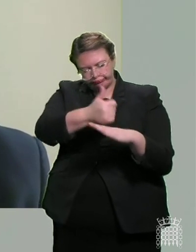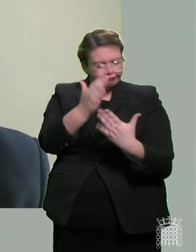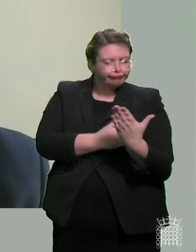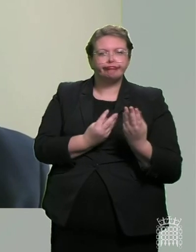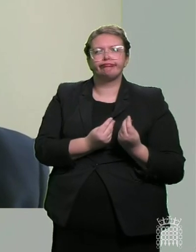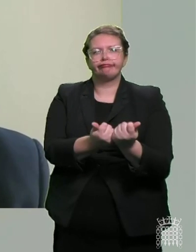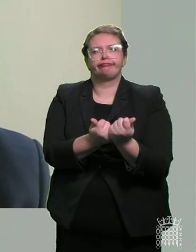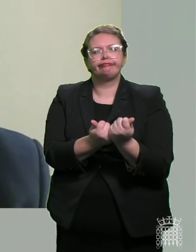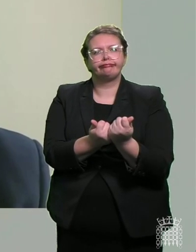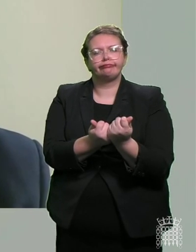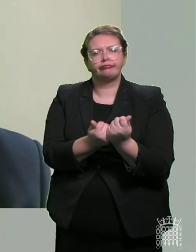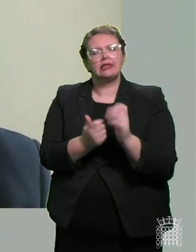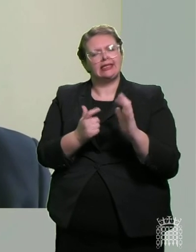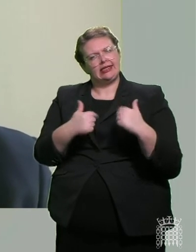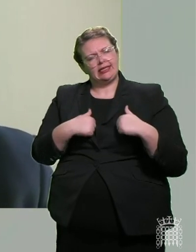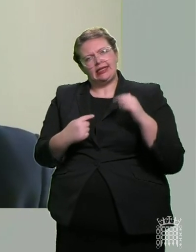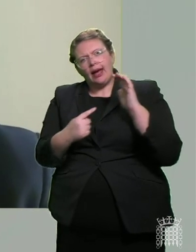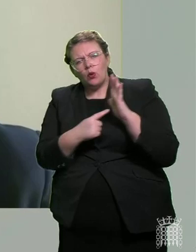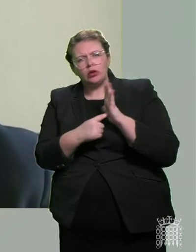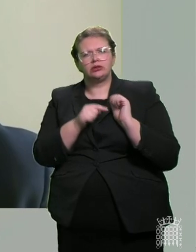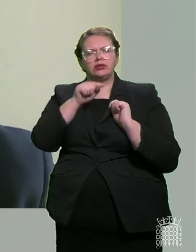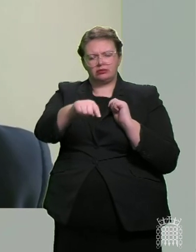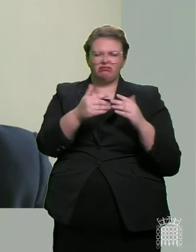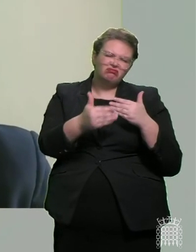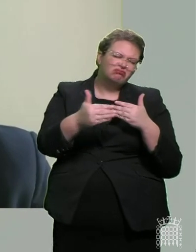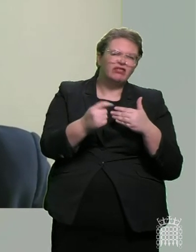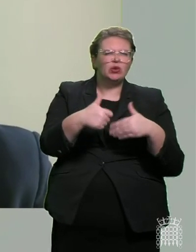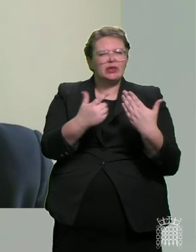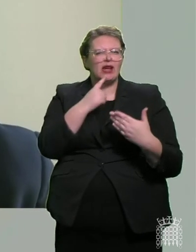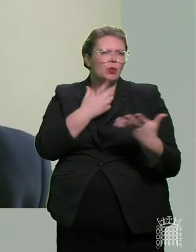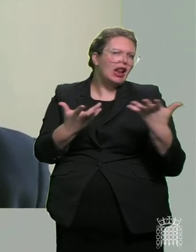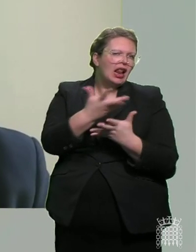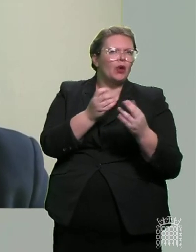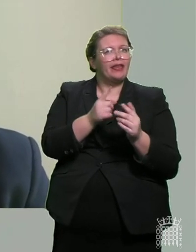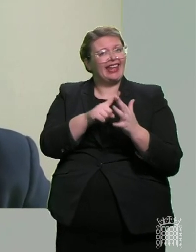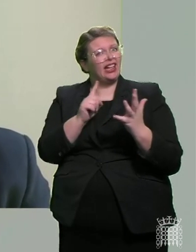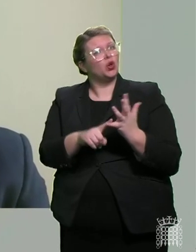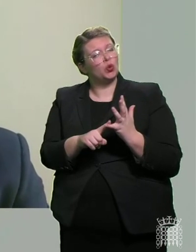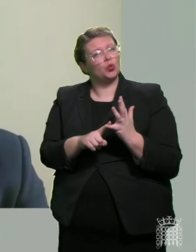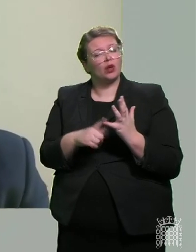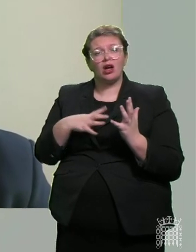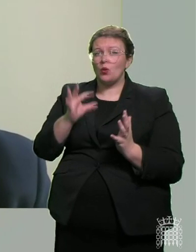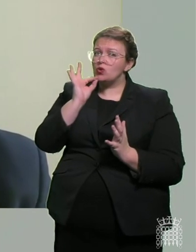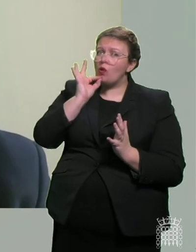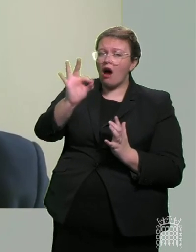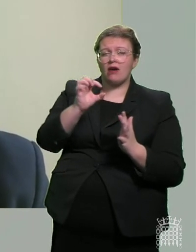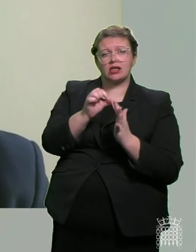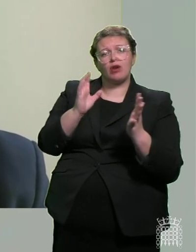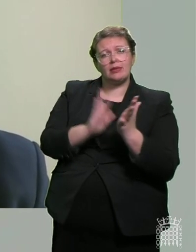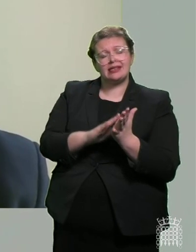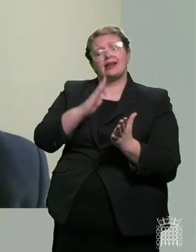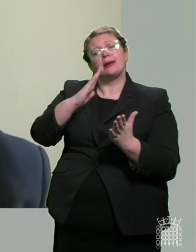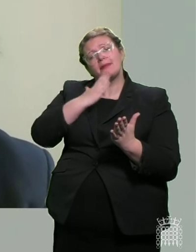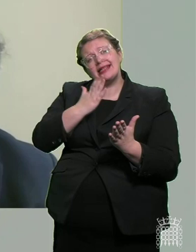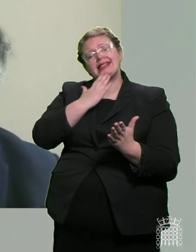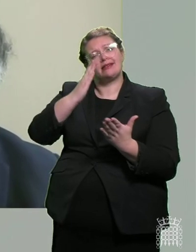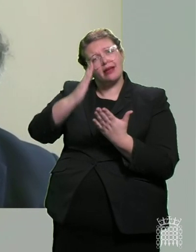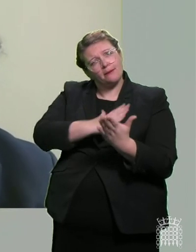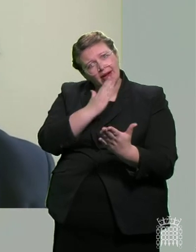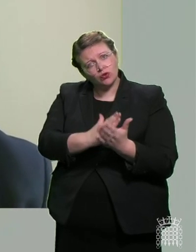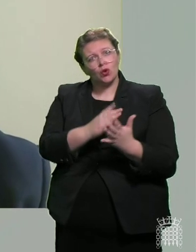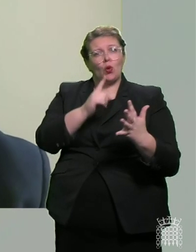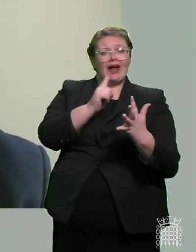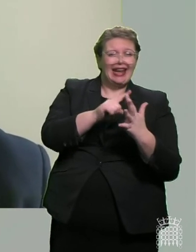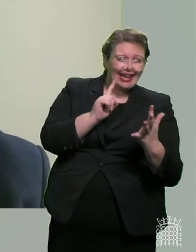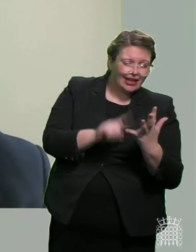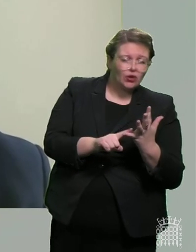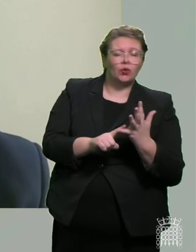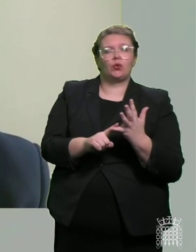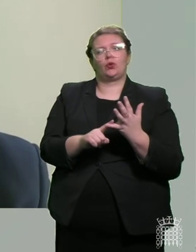So in that spirit, in the talks with the EU that will take place over the coming days, will the Prime Minister make it a priority to seek a UK-EU veterinary agreement?